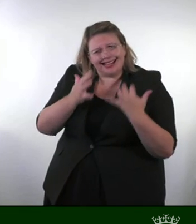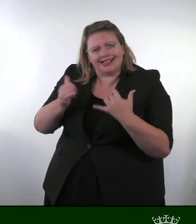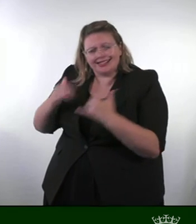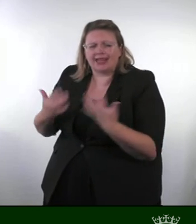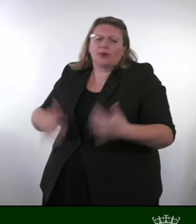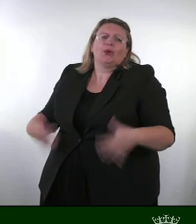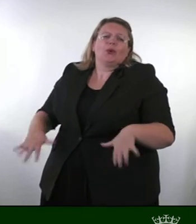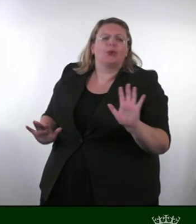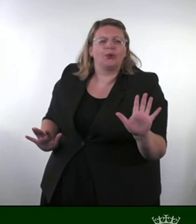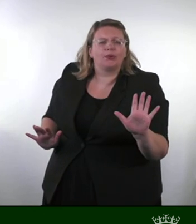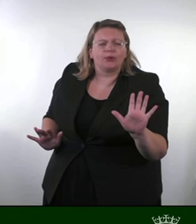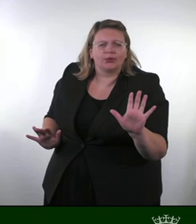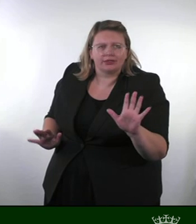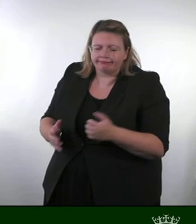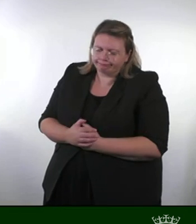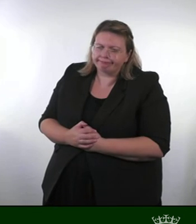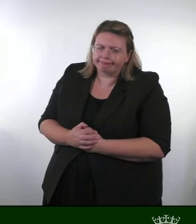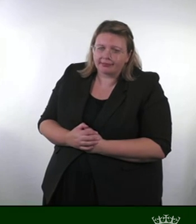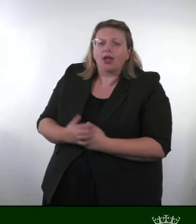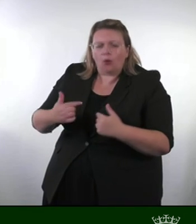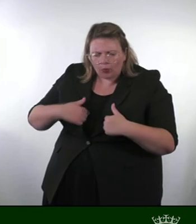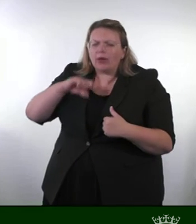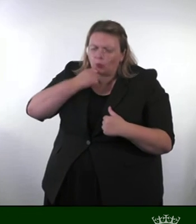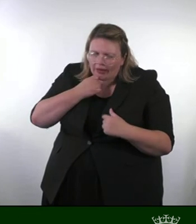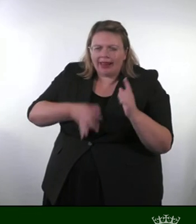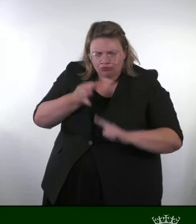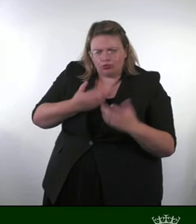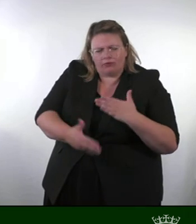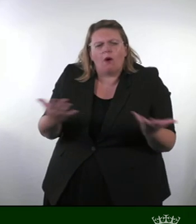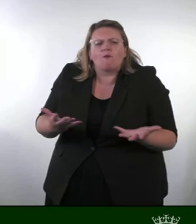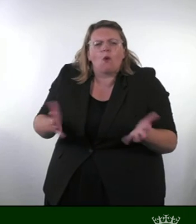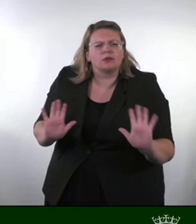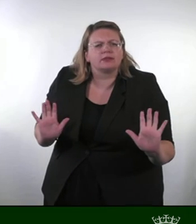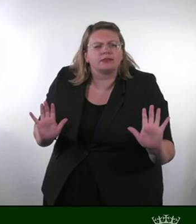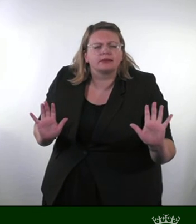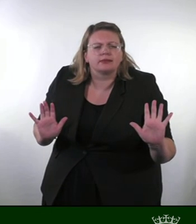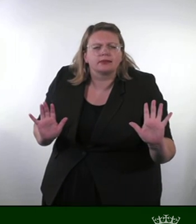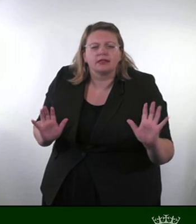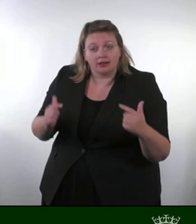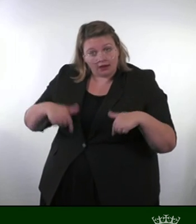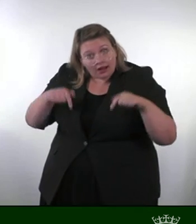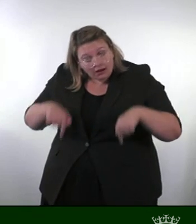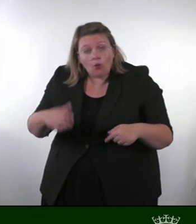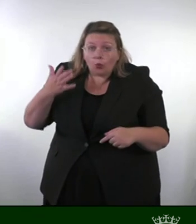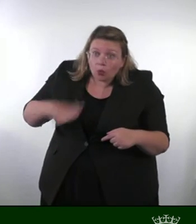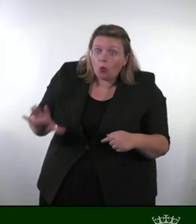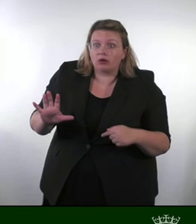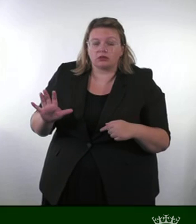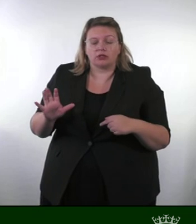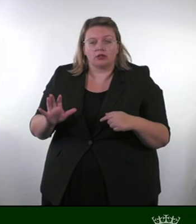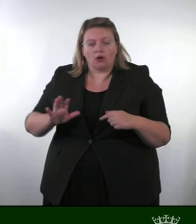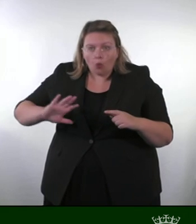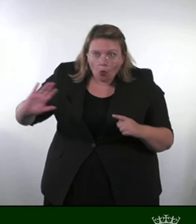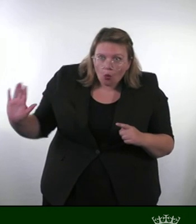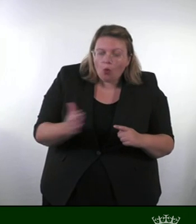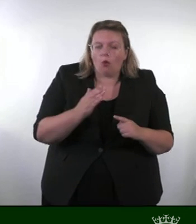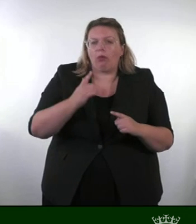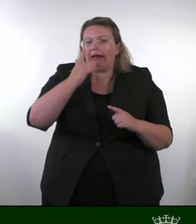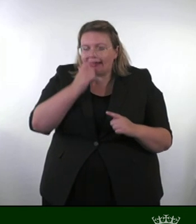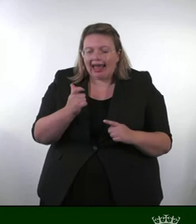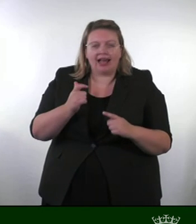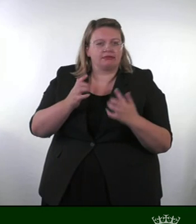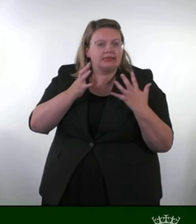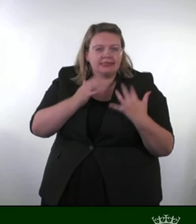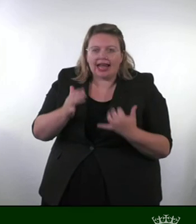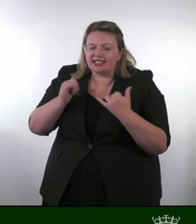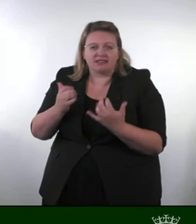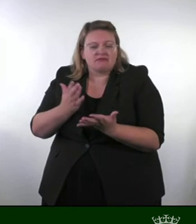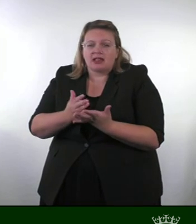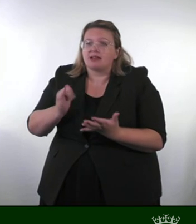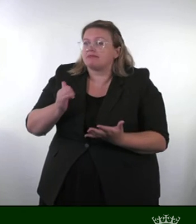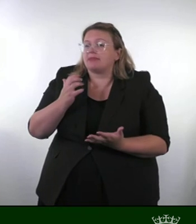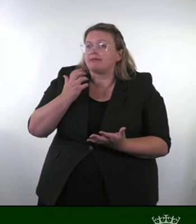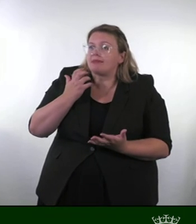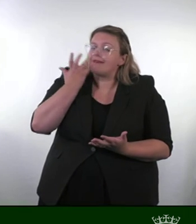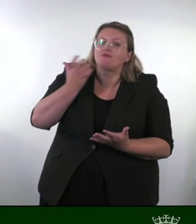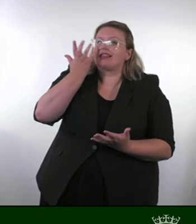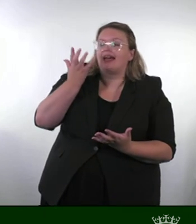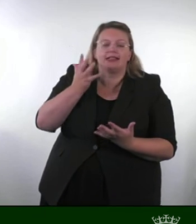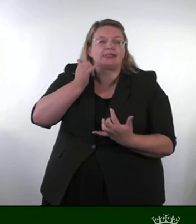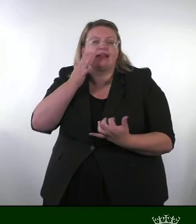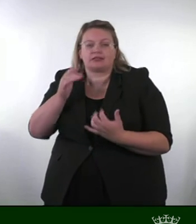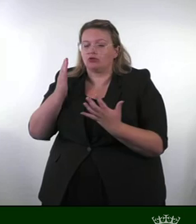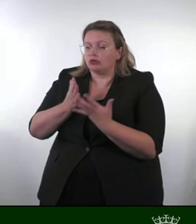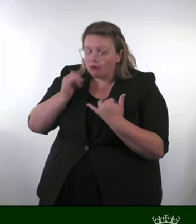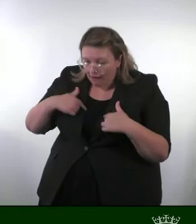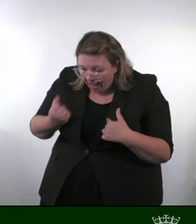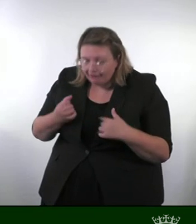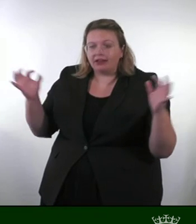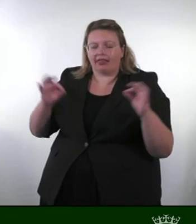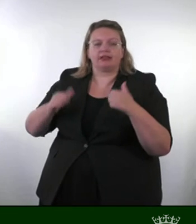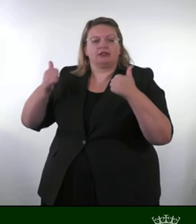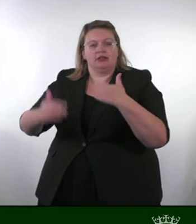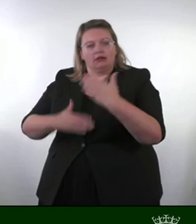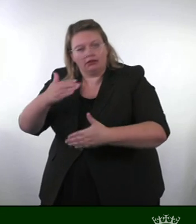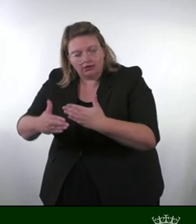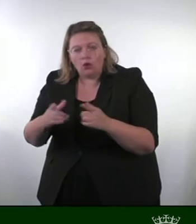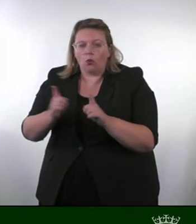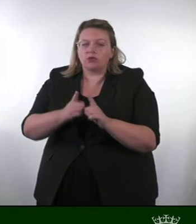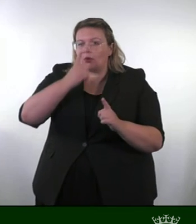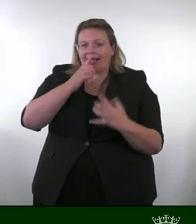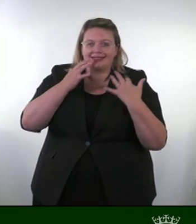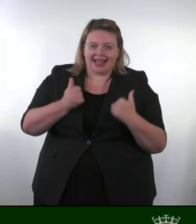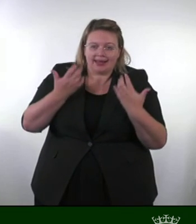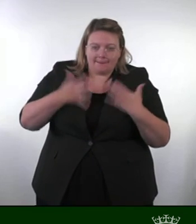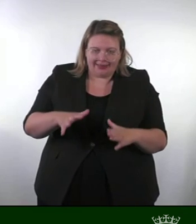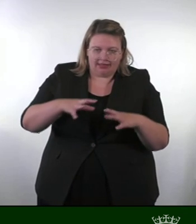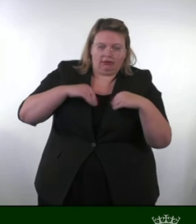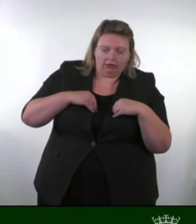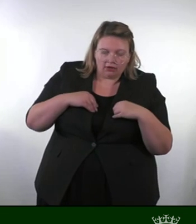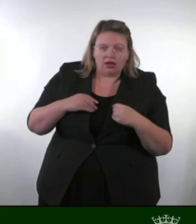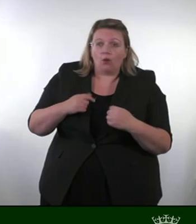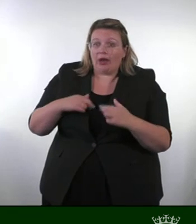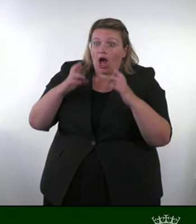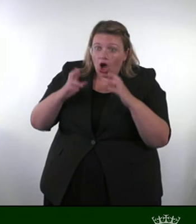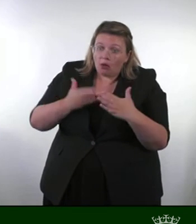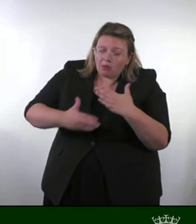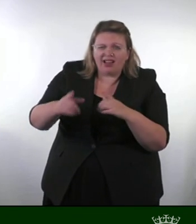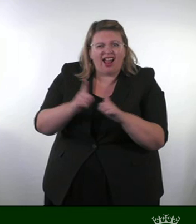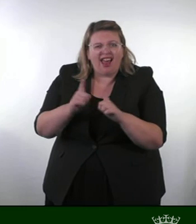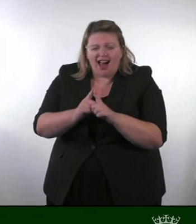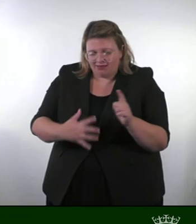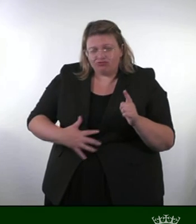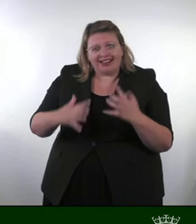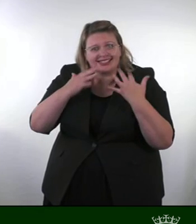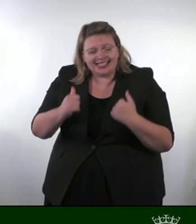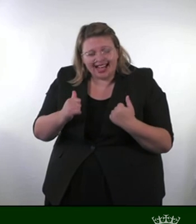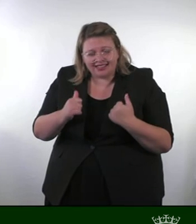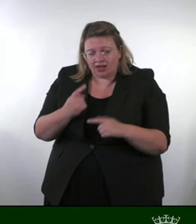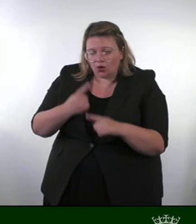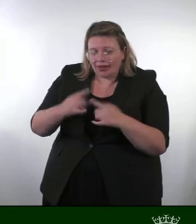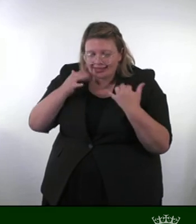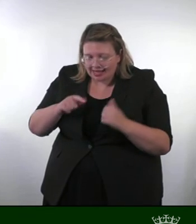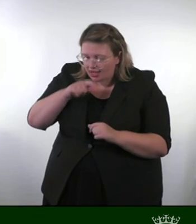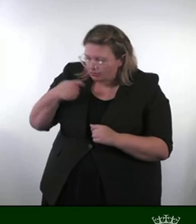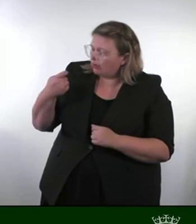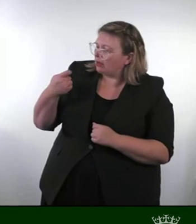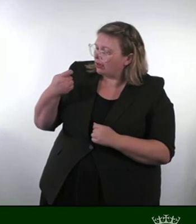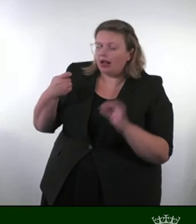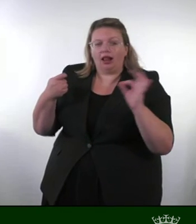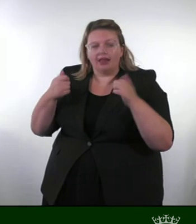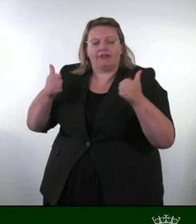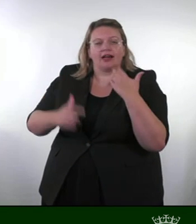Yes, we will do more, and the world we want to move to as fast as possible is a world in which everybody can take enabling tests at the beginning of the day and antigen tests to identify whether or not we have the virus., like a pregnancy test, within 15 minutes or so, so that we know whether we are able to live our lives as normally as possible.